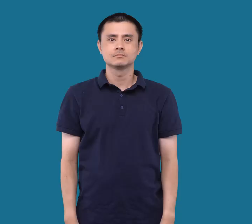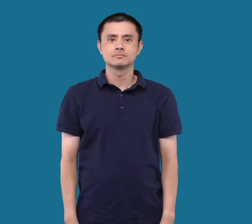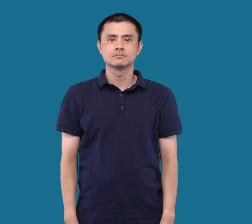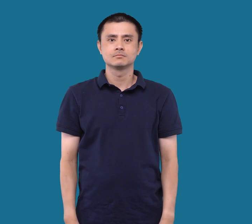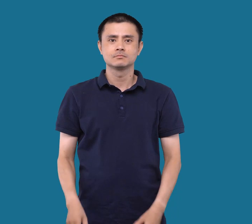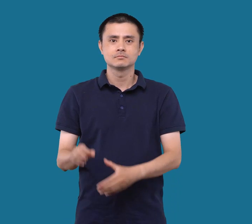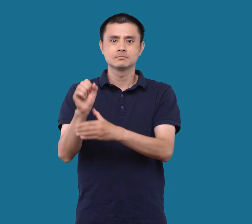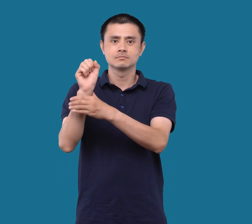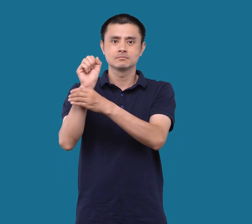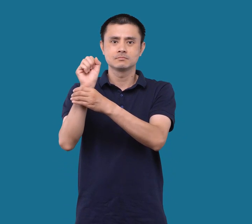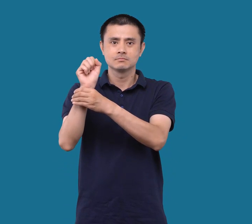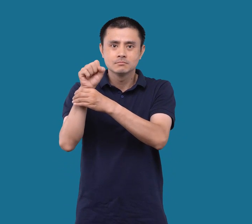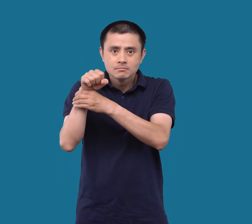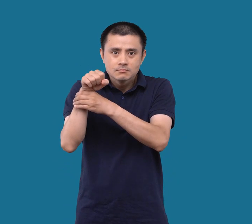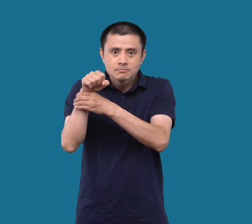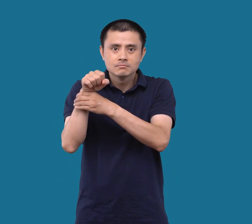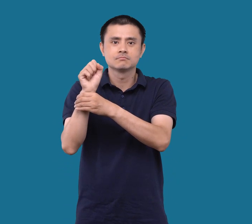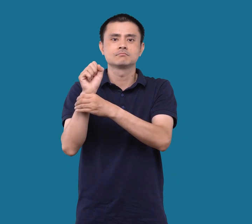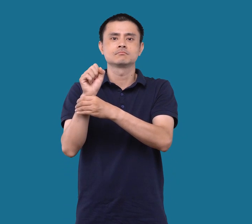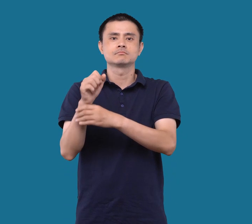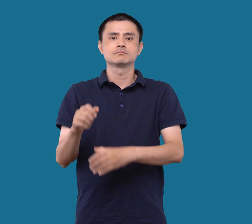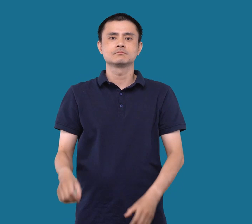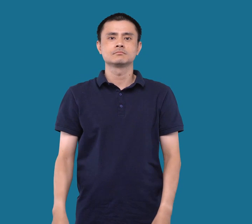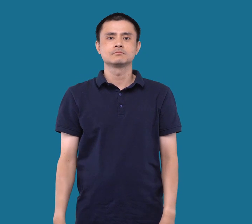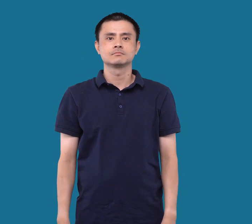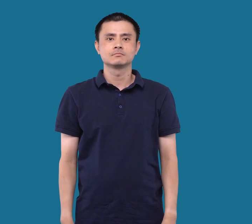cúi